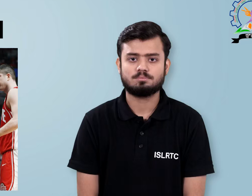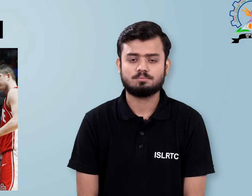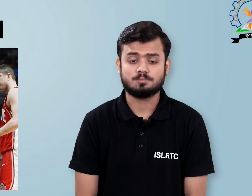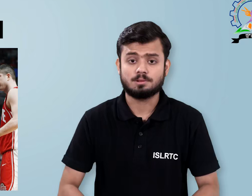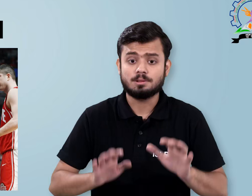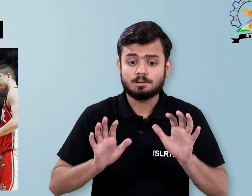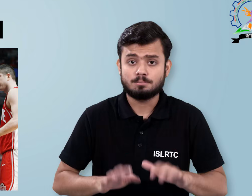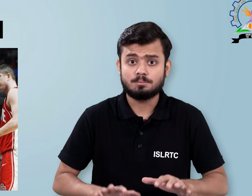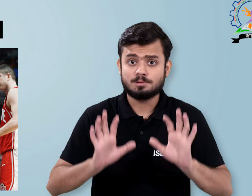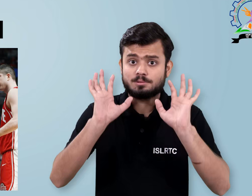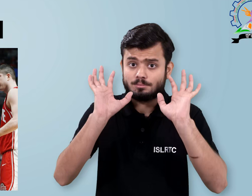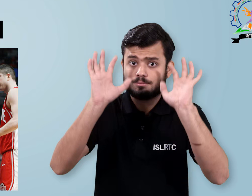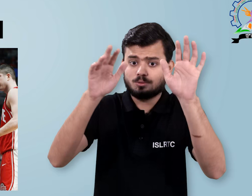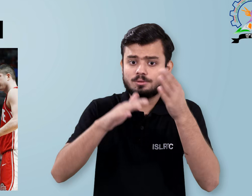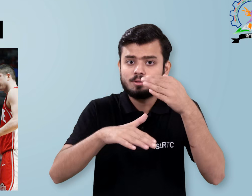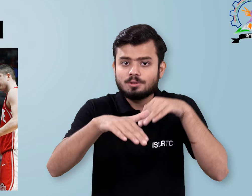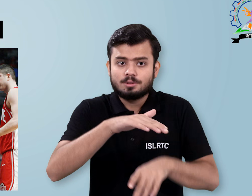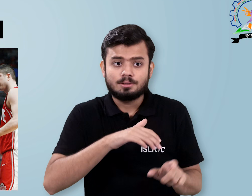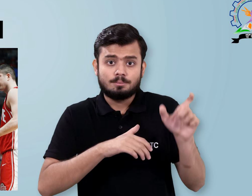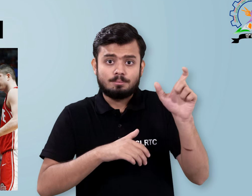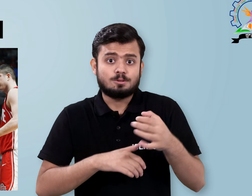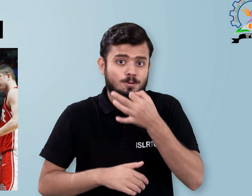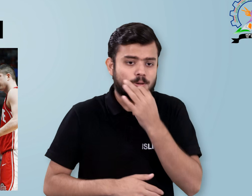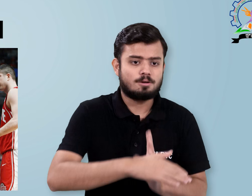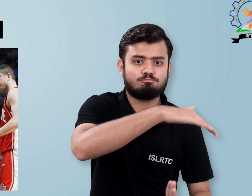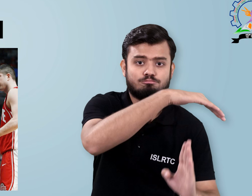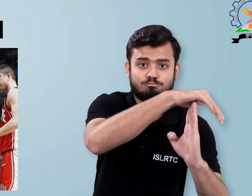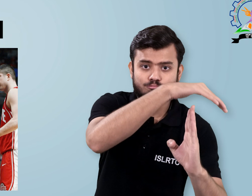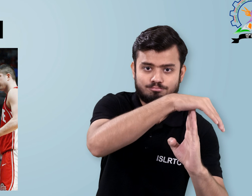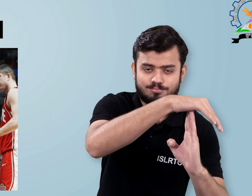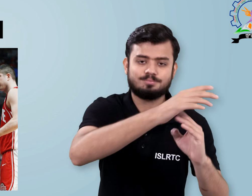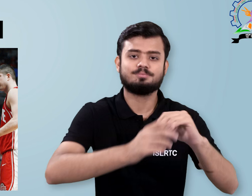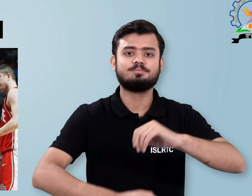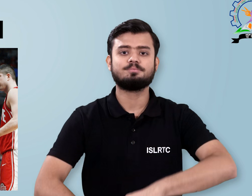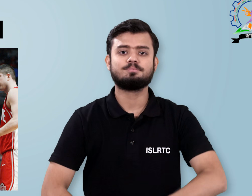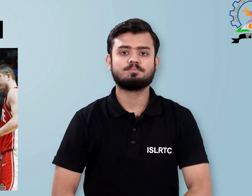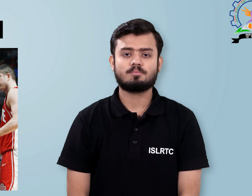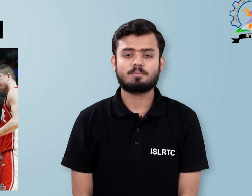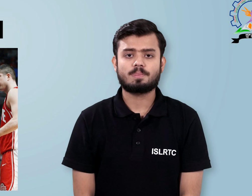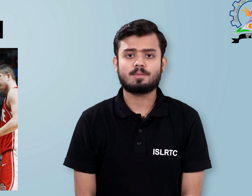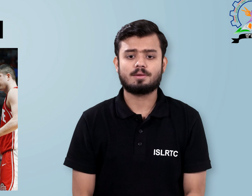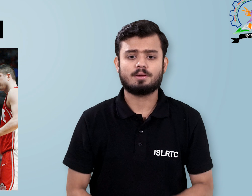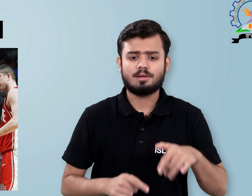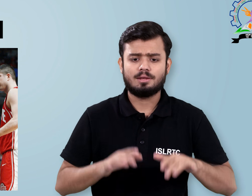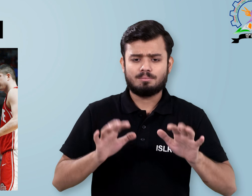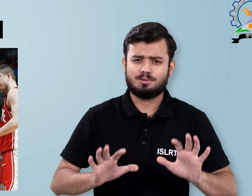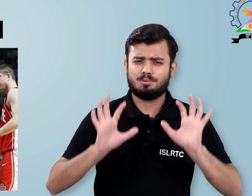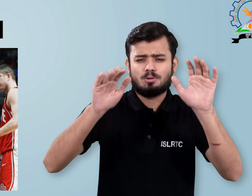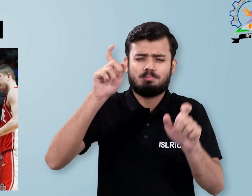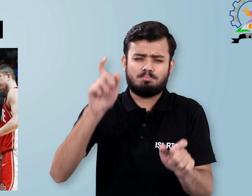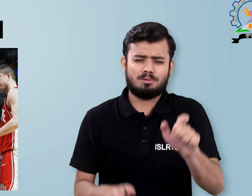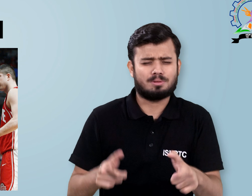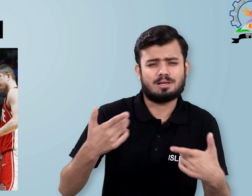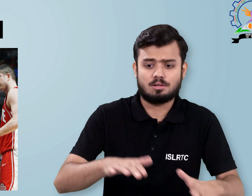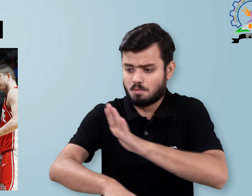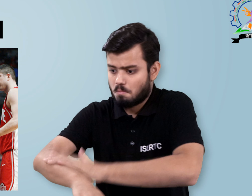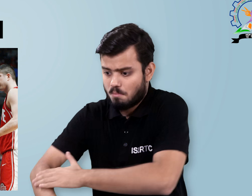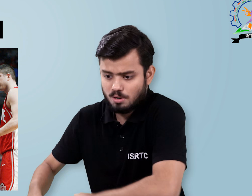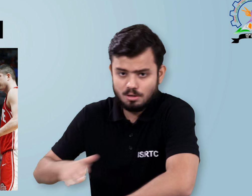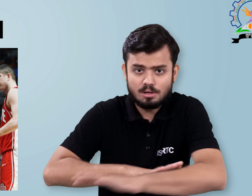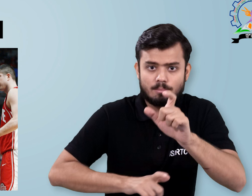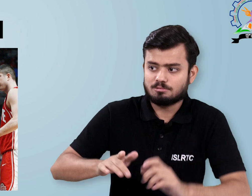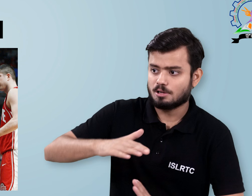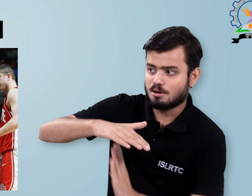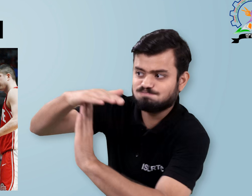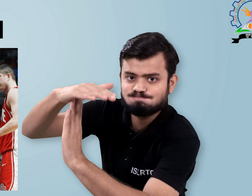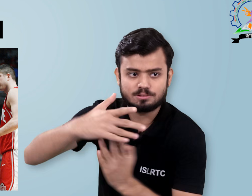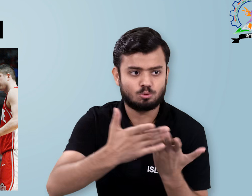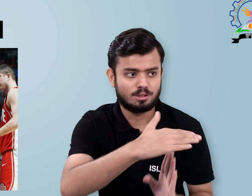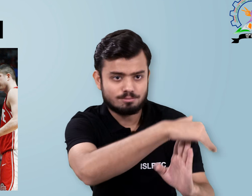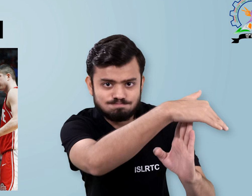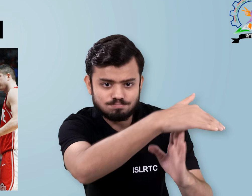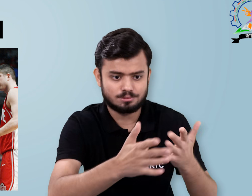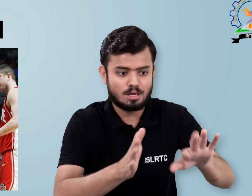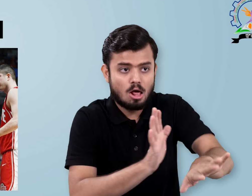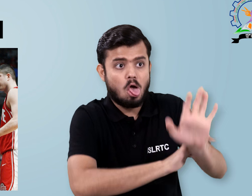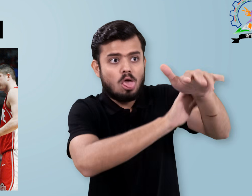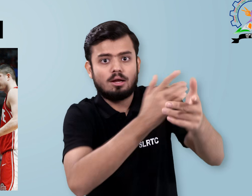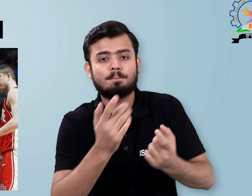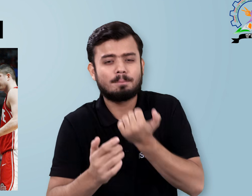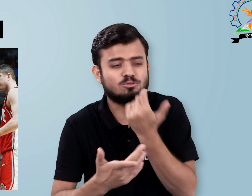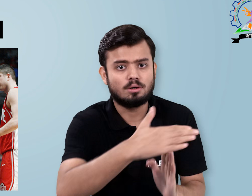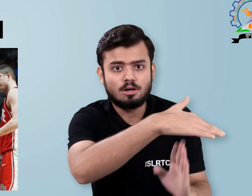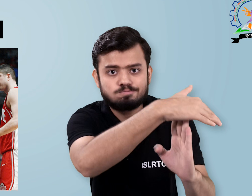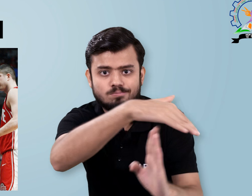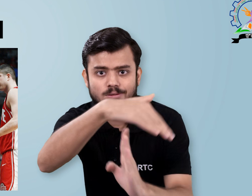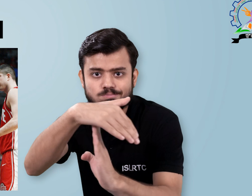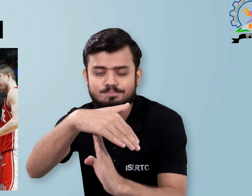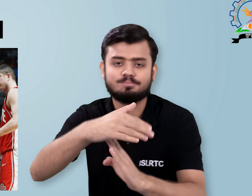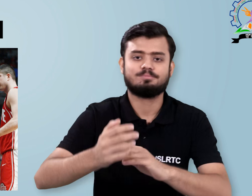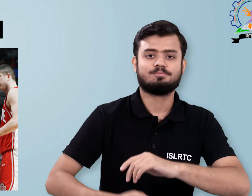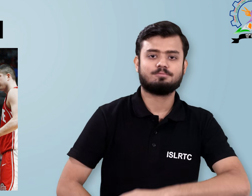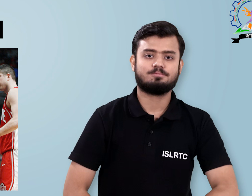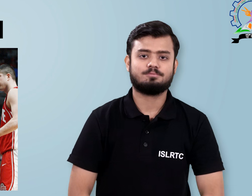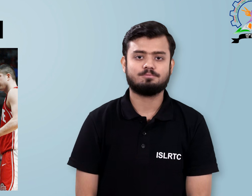Technical Foul In basketball, a technical foul is a non-contact violation of the rules that is penalized as a foul.